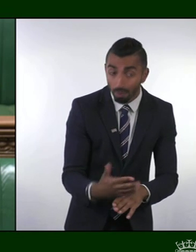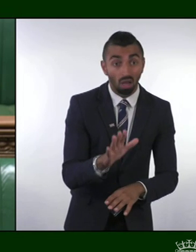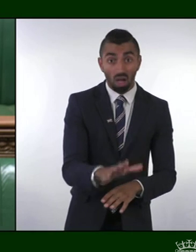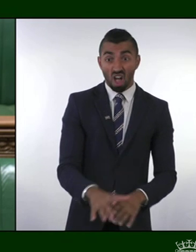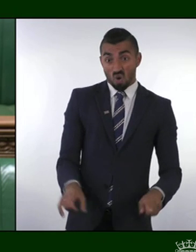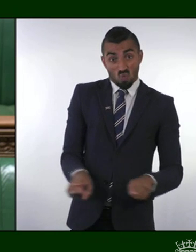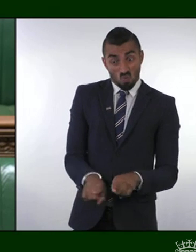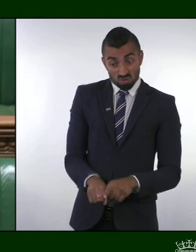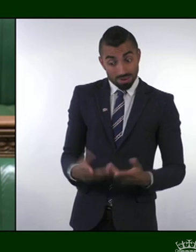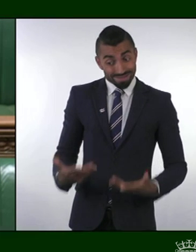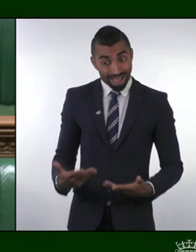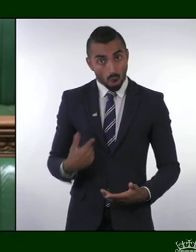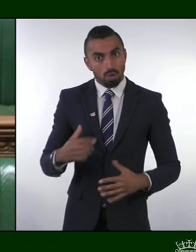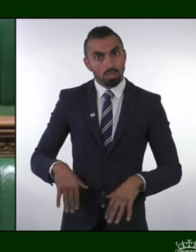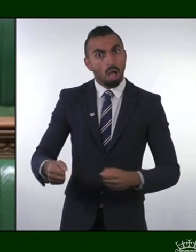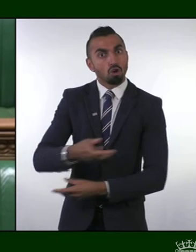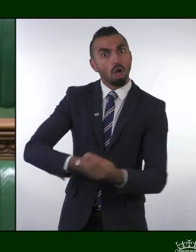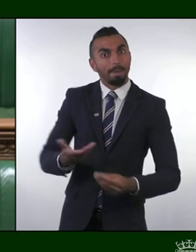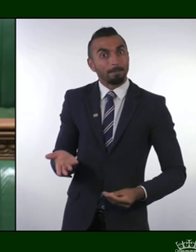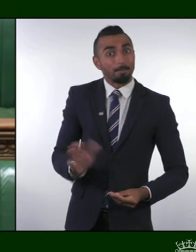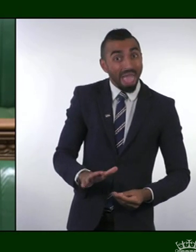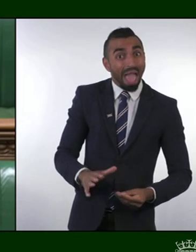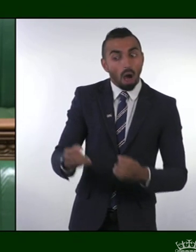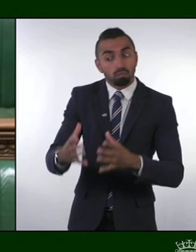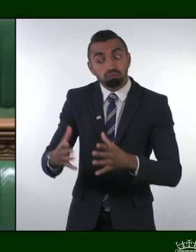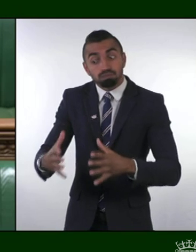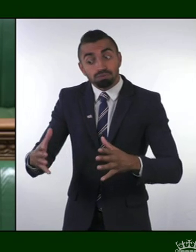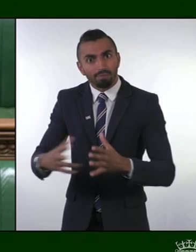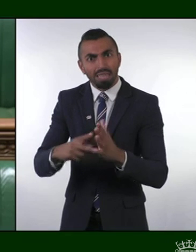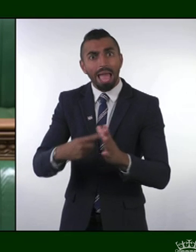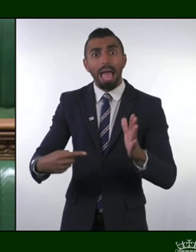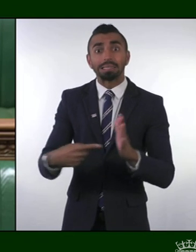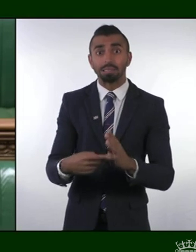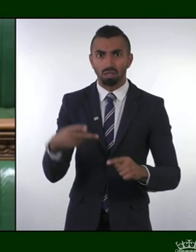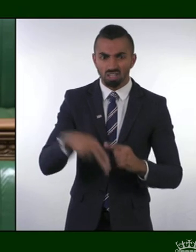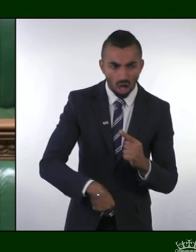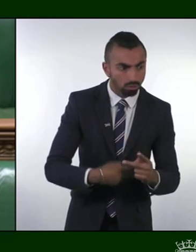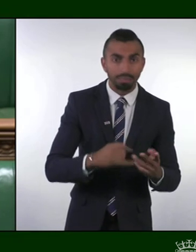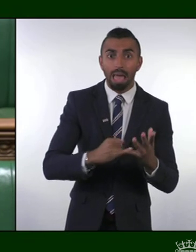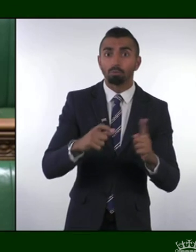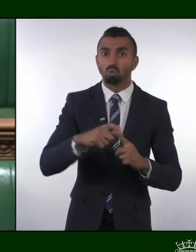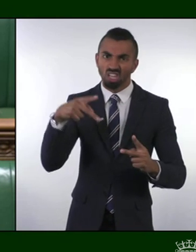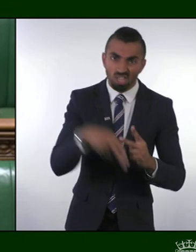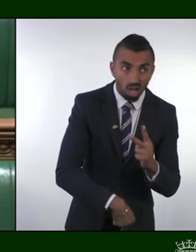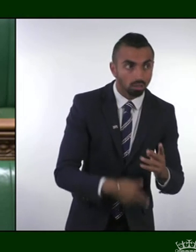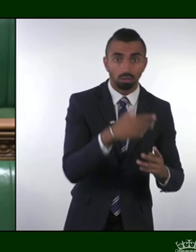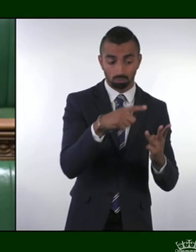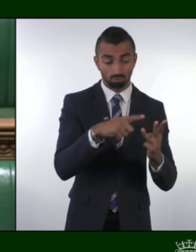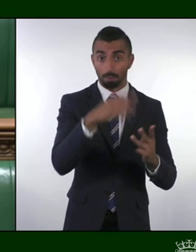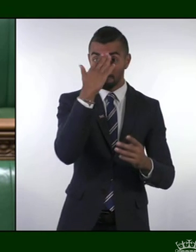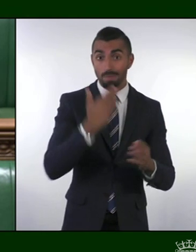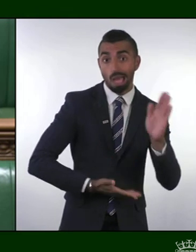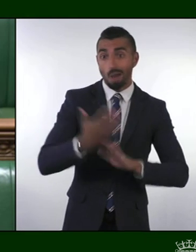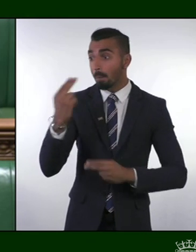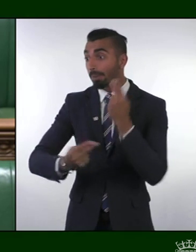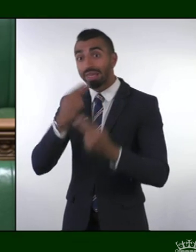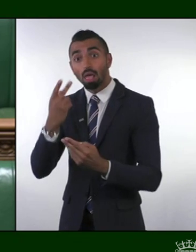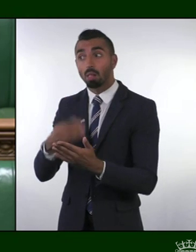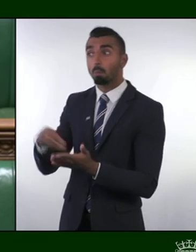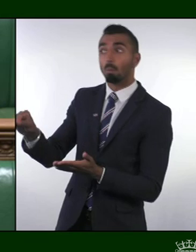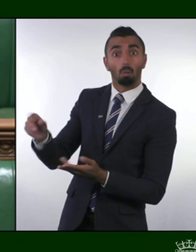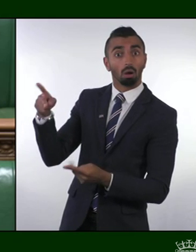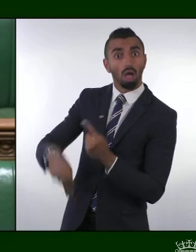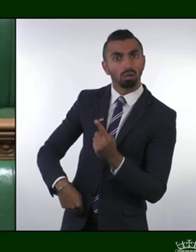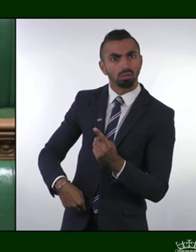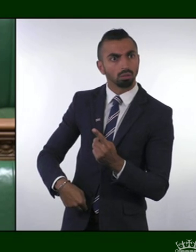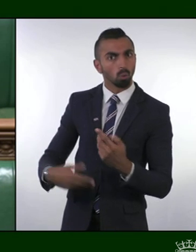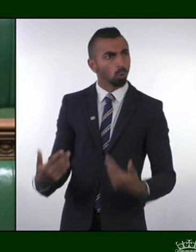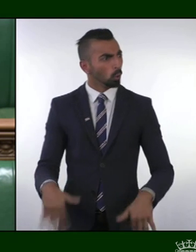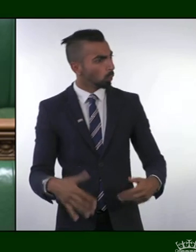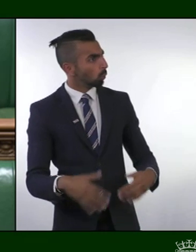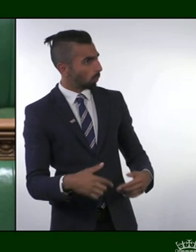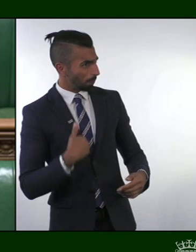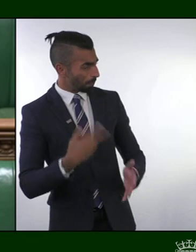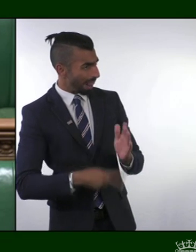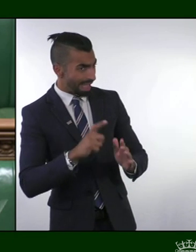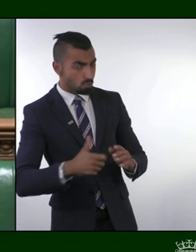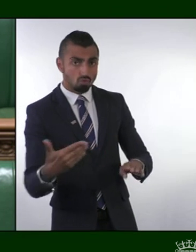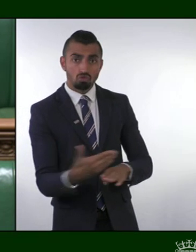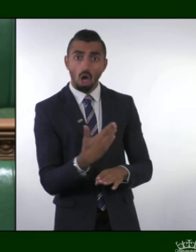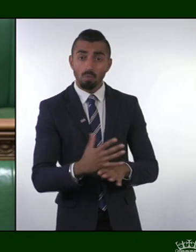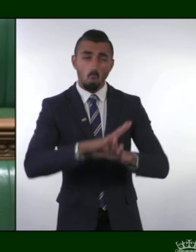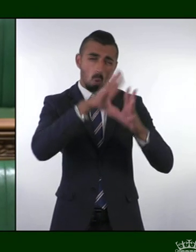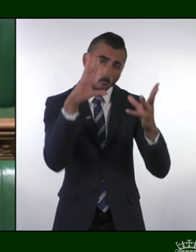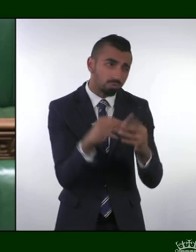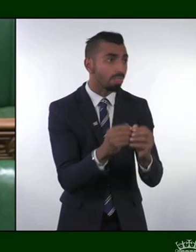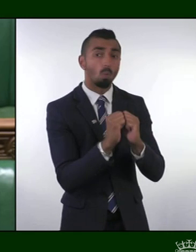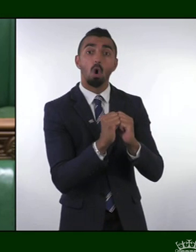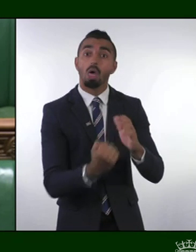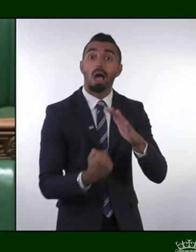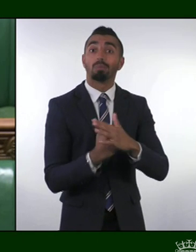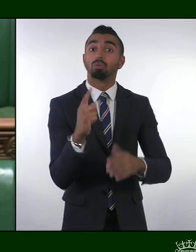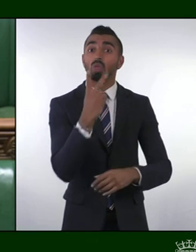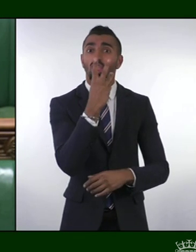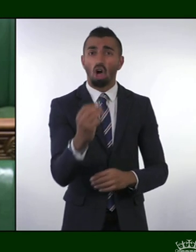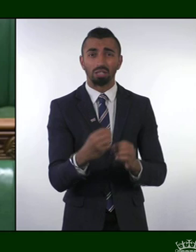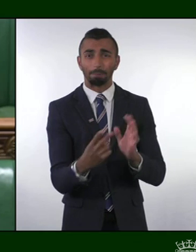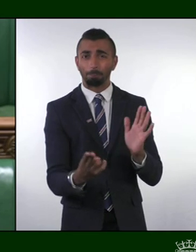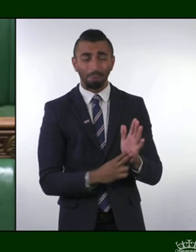period, as we get going again, VAT cut, stamp duty cut and meals out cut—all part of our plan for jobs worth up to £30 billion.